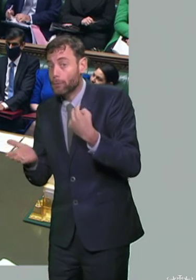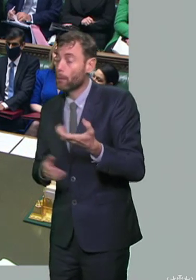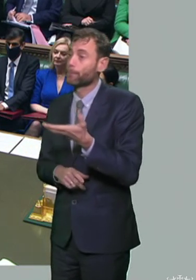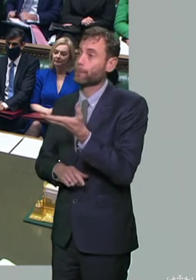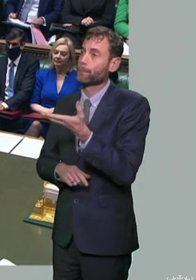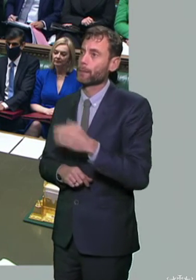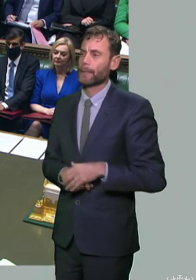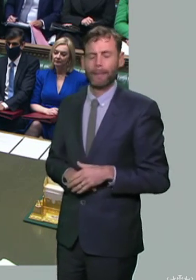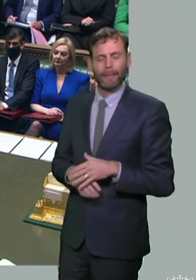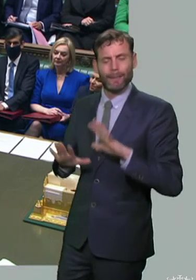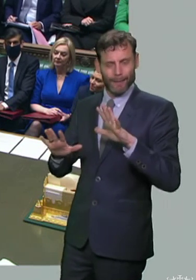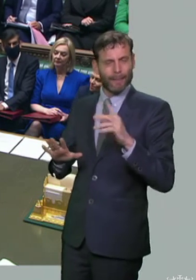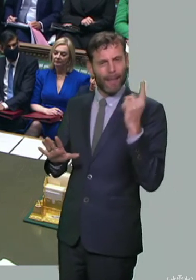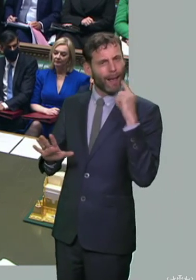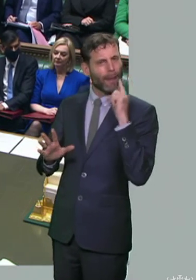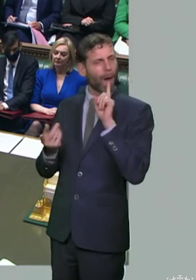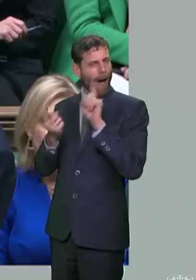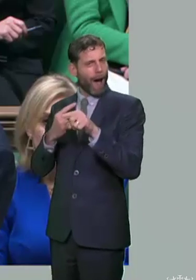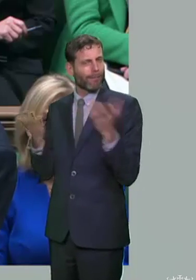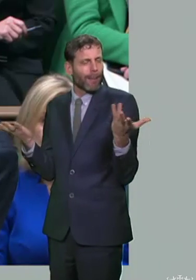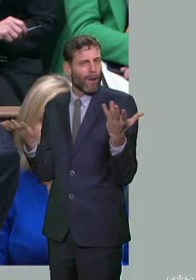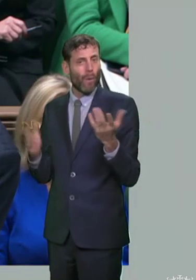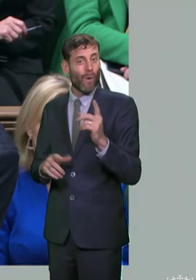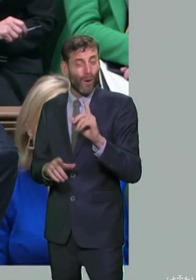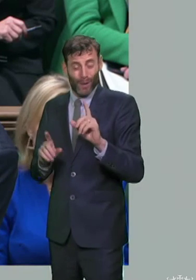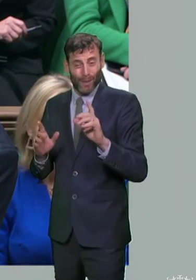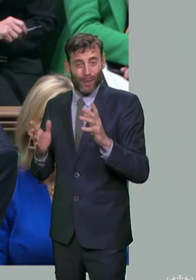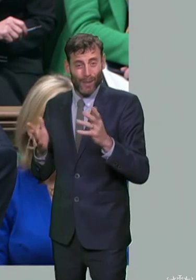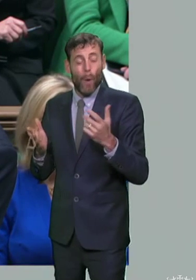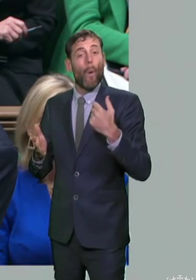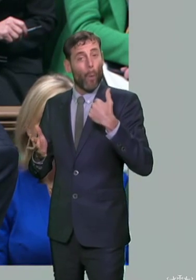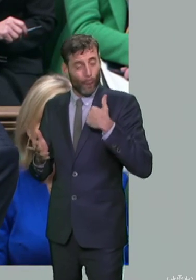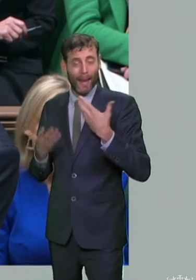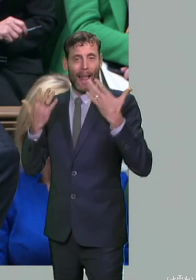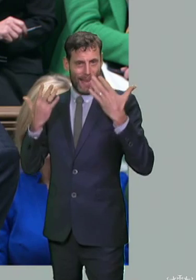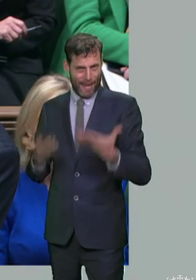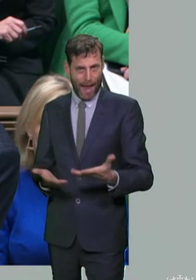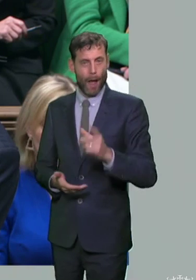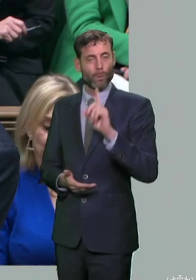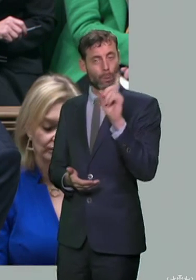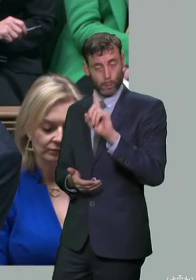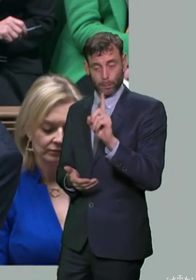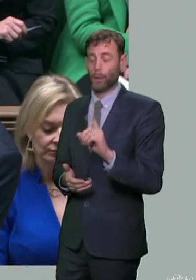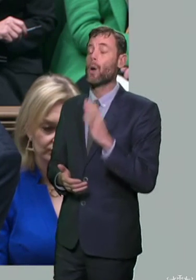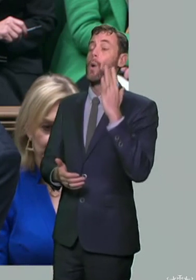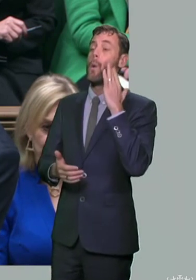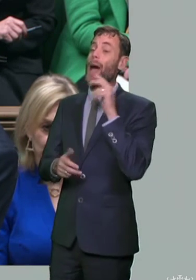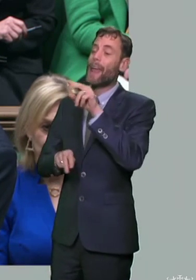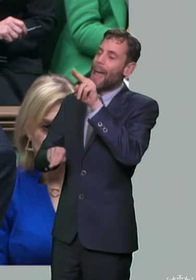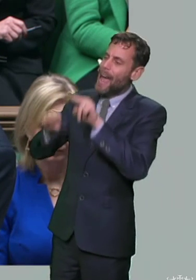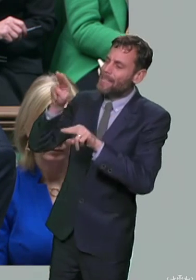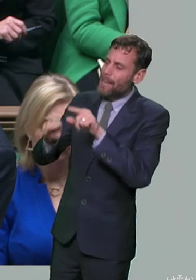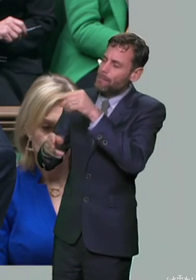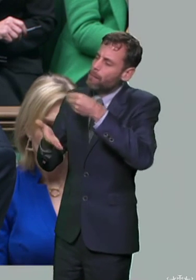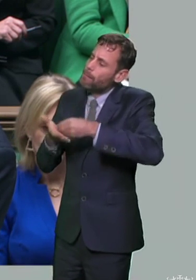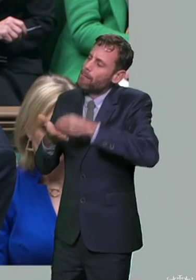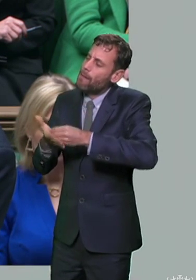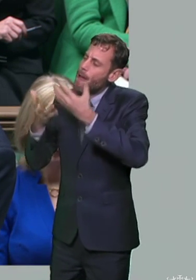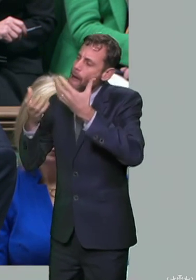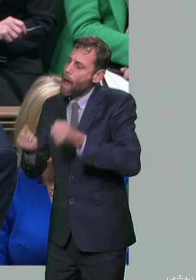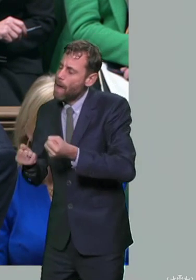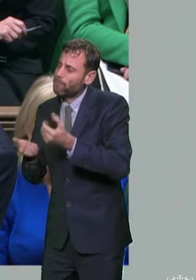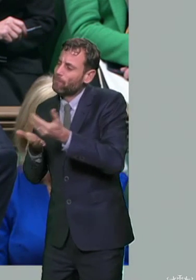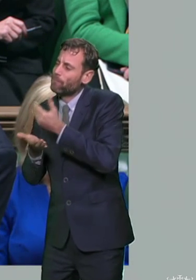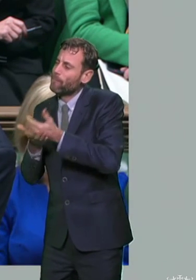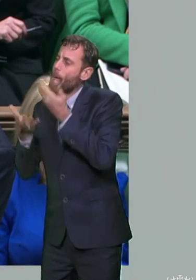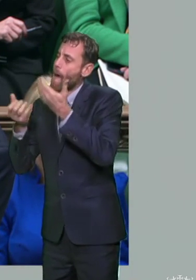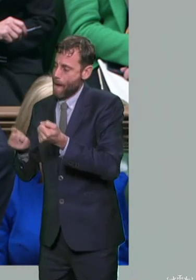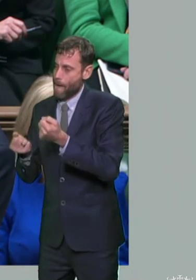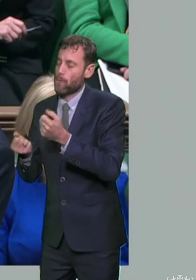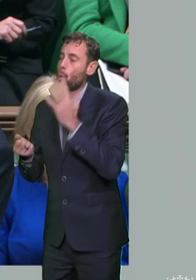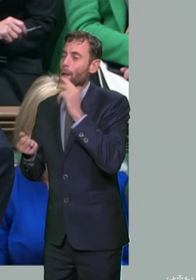No, it is not complicated, because what we are doing is disregarding your home as part of the assets that we calculate.